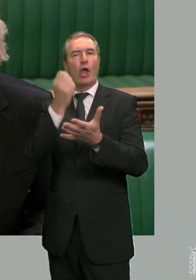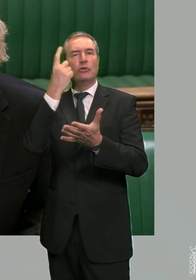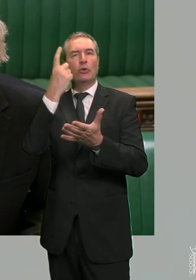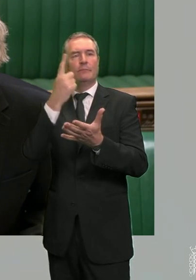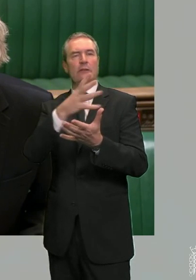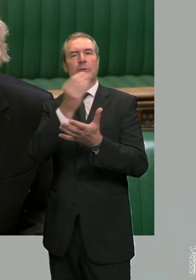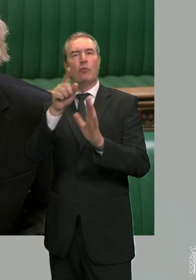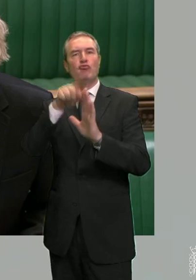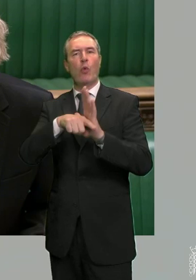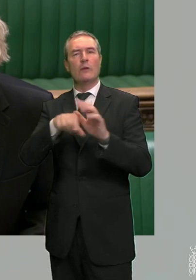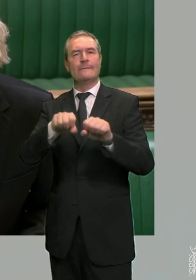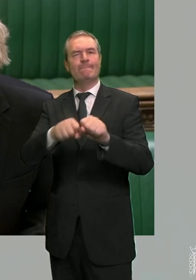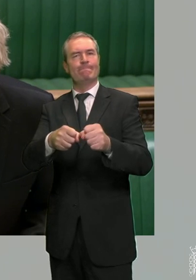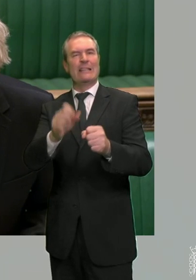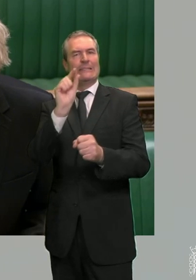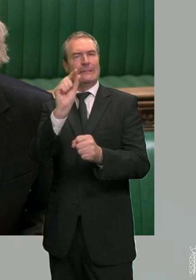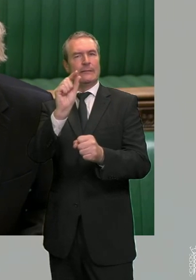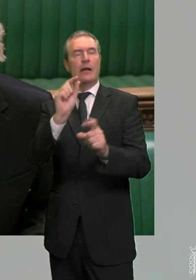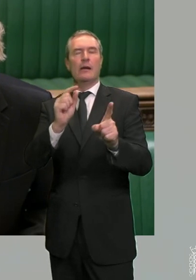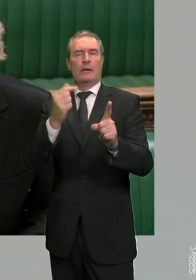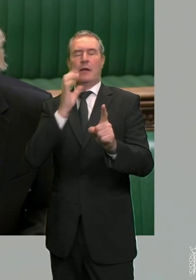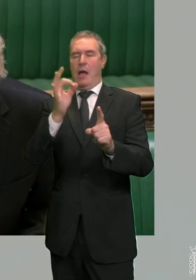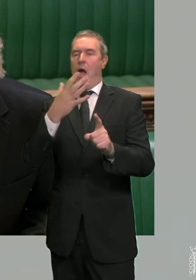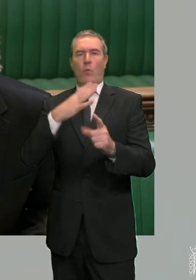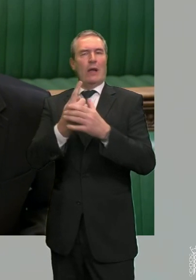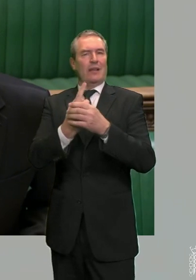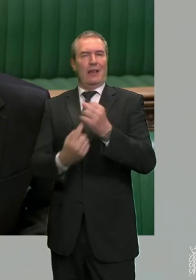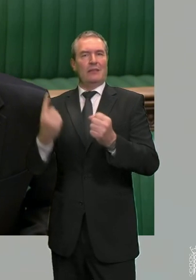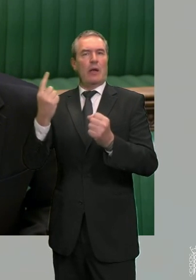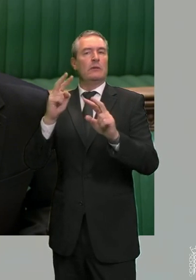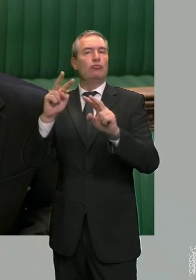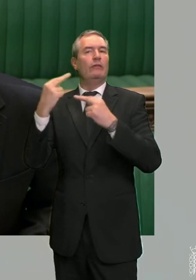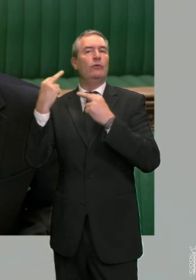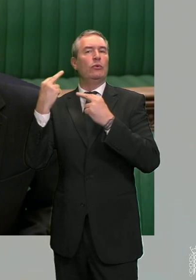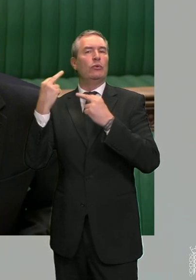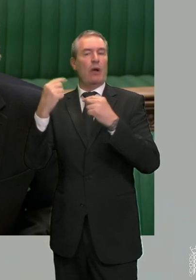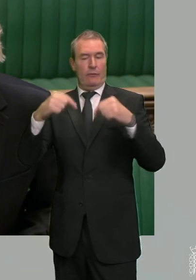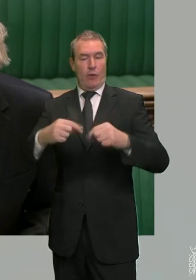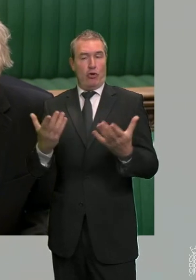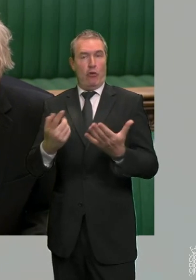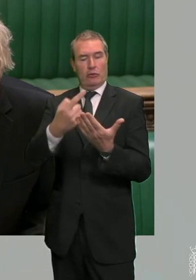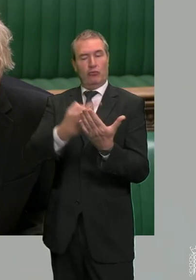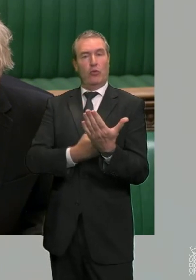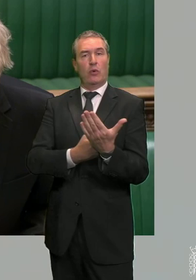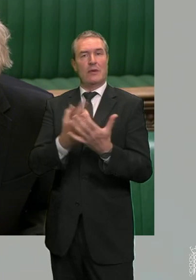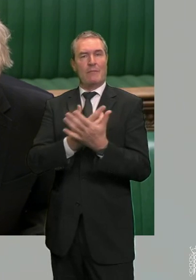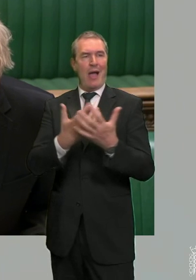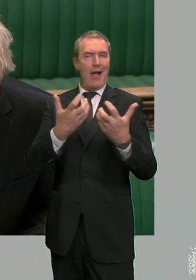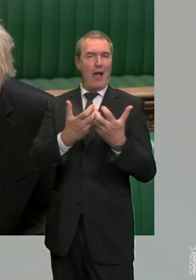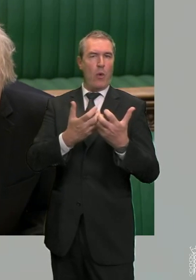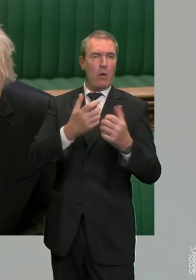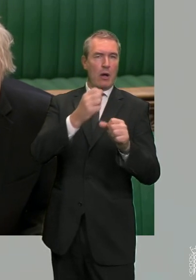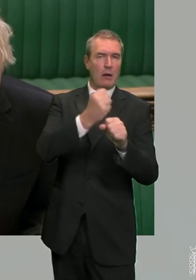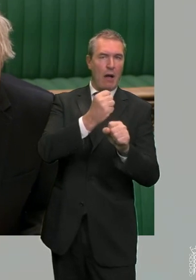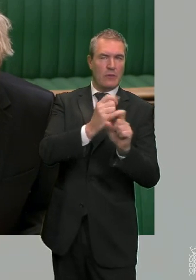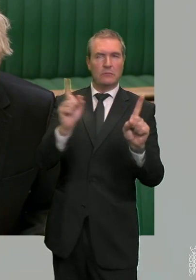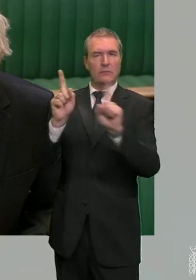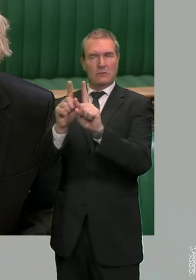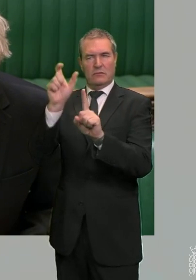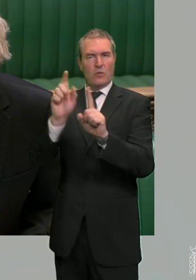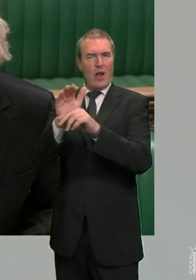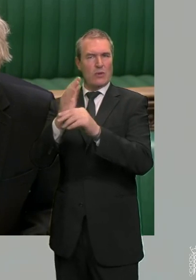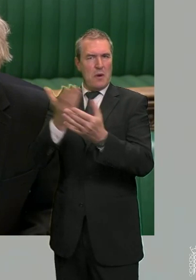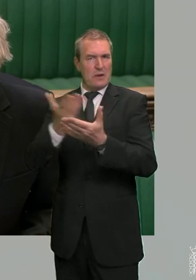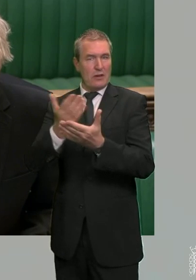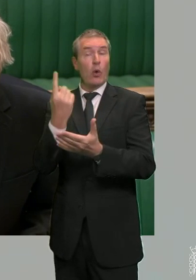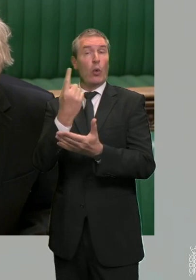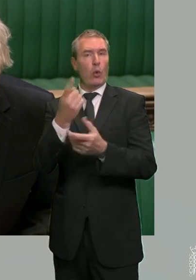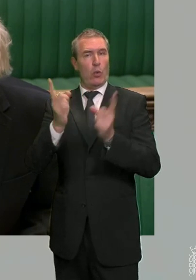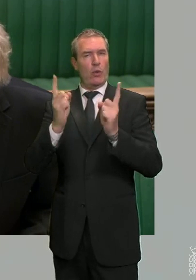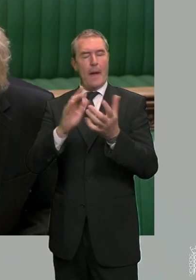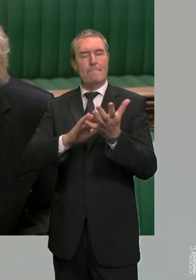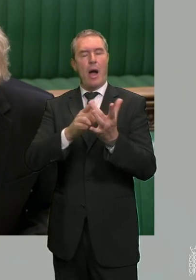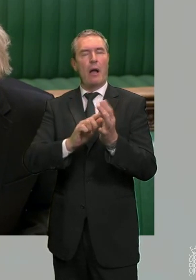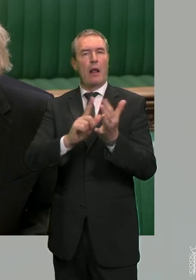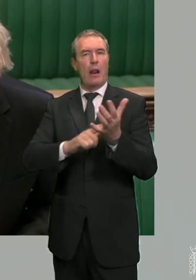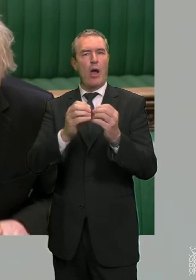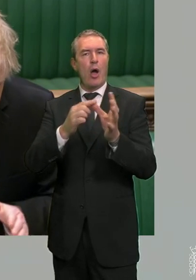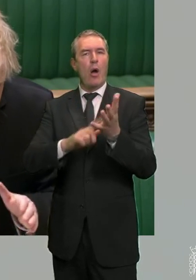I have asked for a proper independent review of the arrangements that we have, to be conducted by Nigel Boardman, and he will be reporting in June.